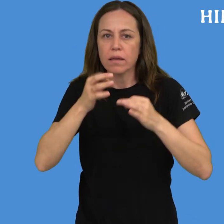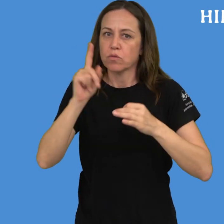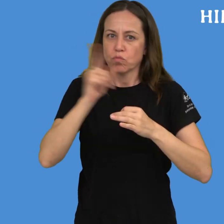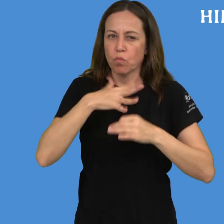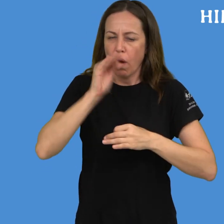no